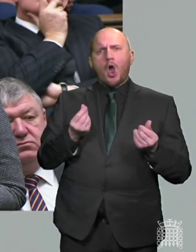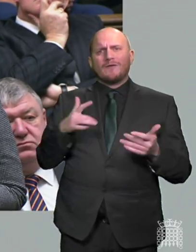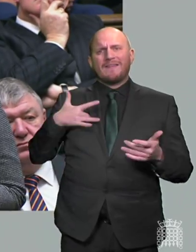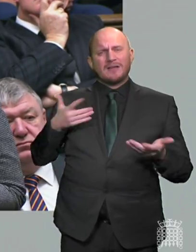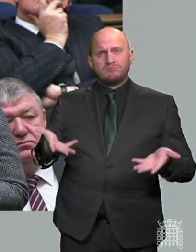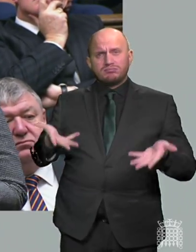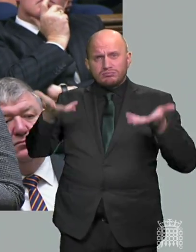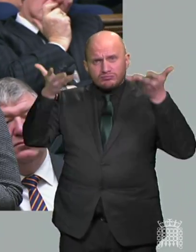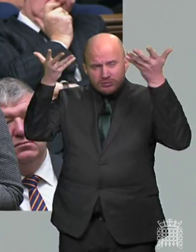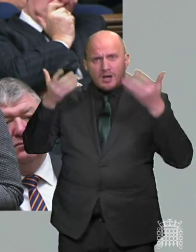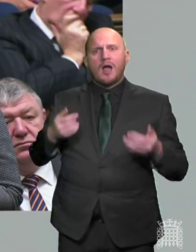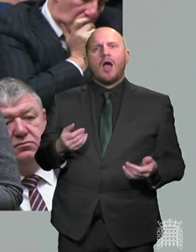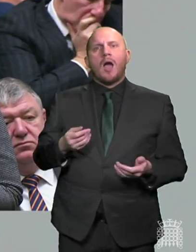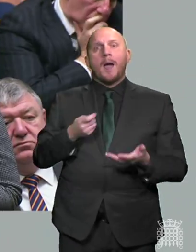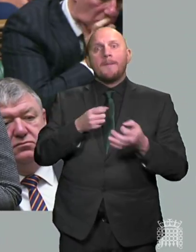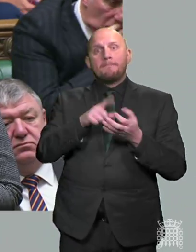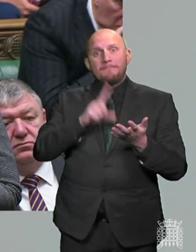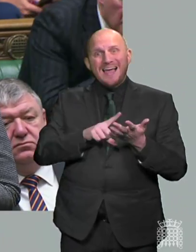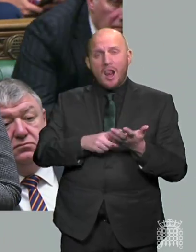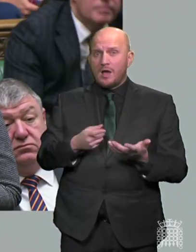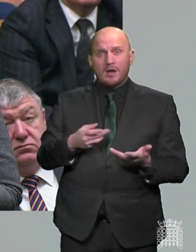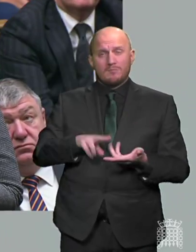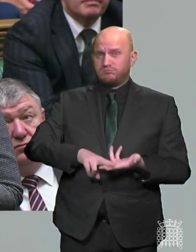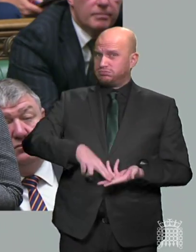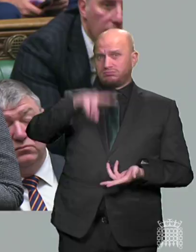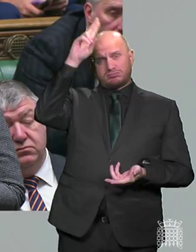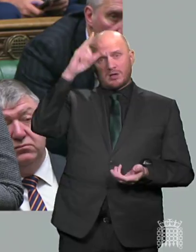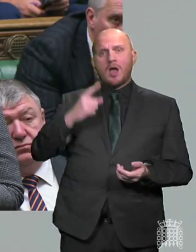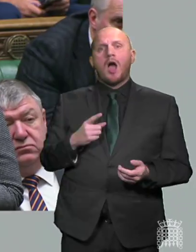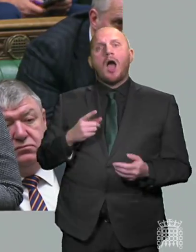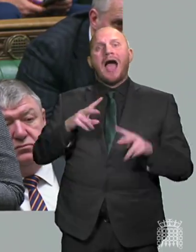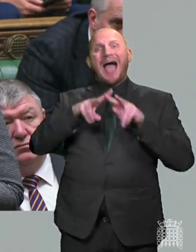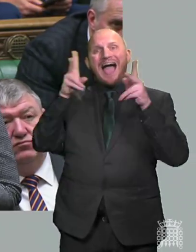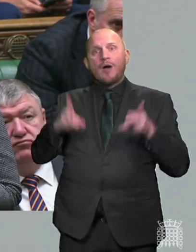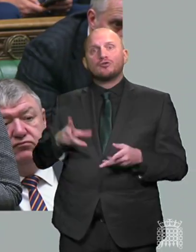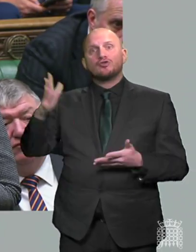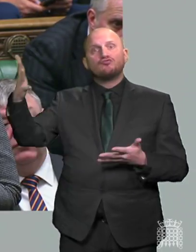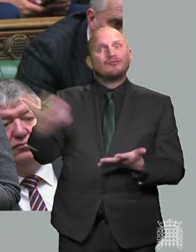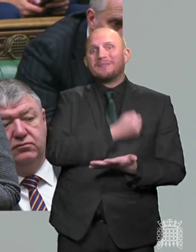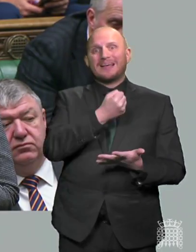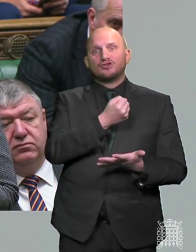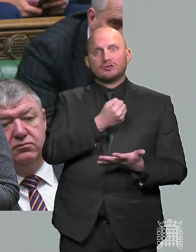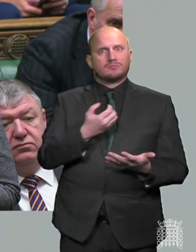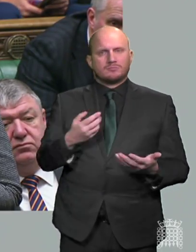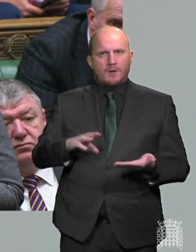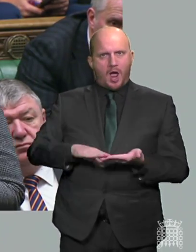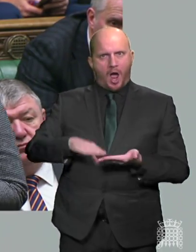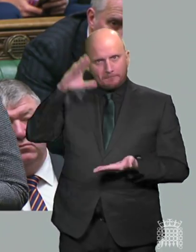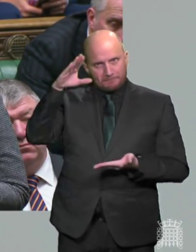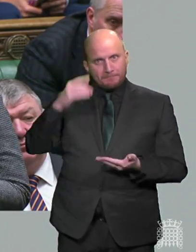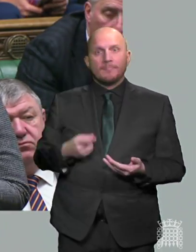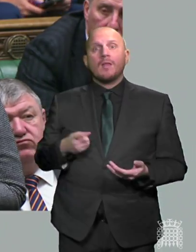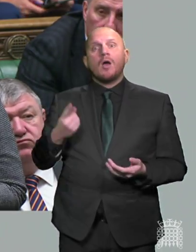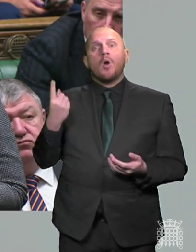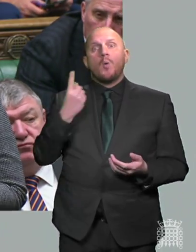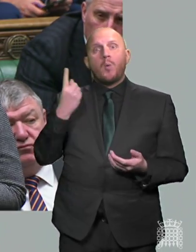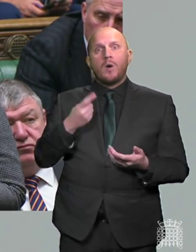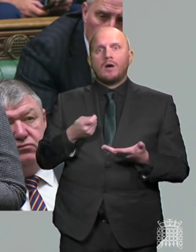Mortgage bills are soaring, household repossessions are up and nearly half a million tenants face the threat of eviction after falling behind on their rent.